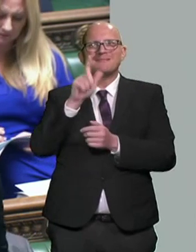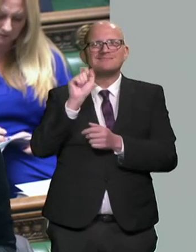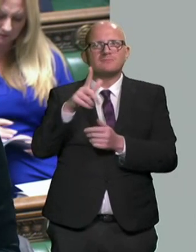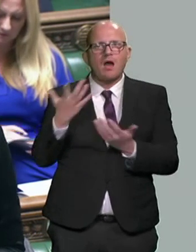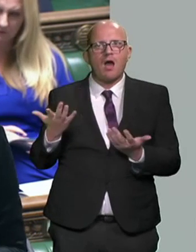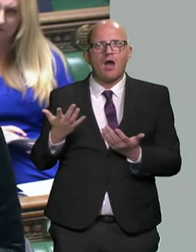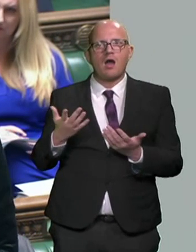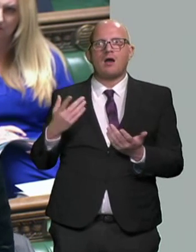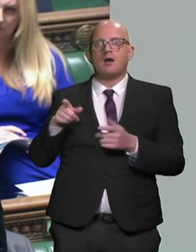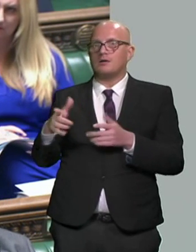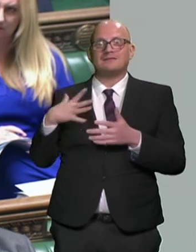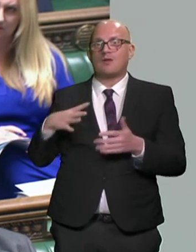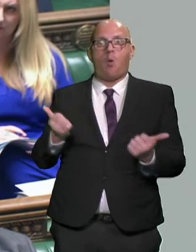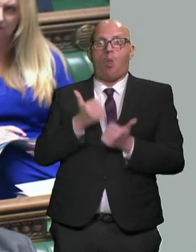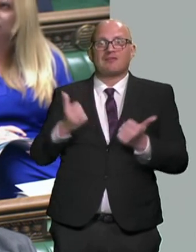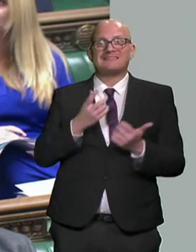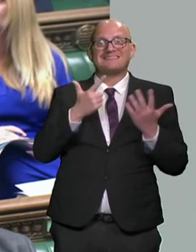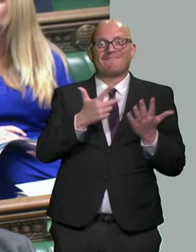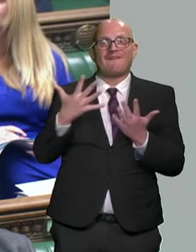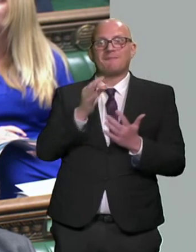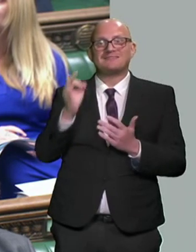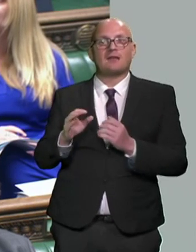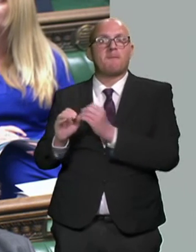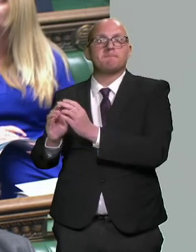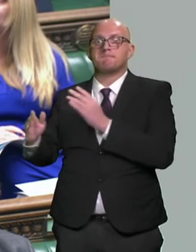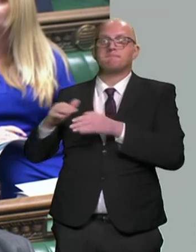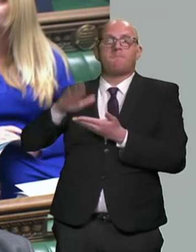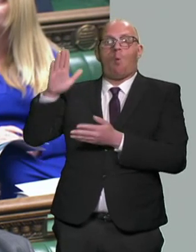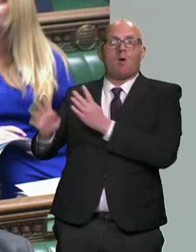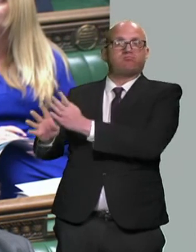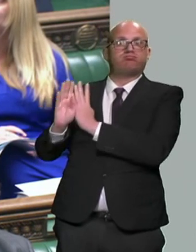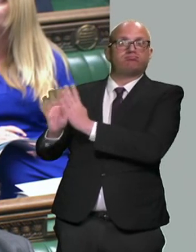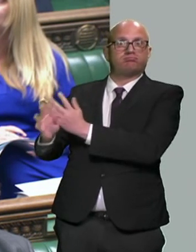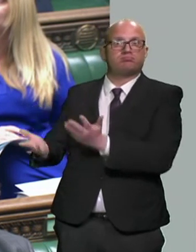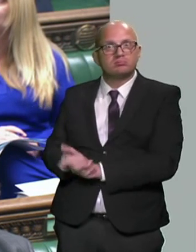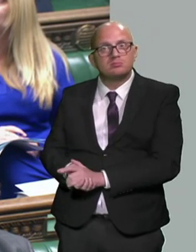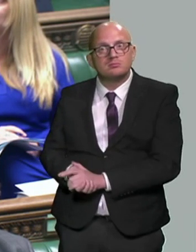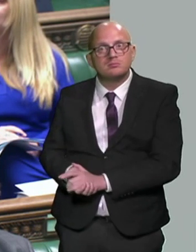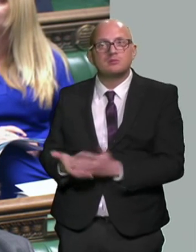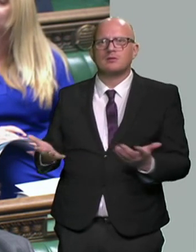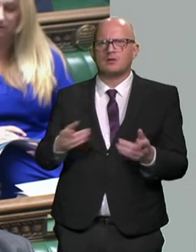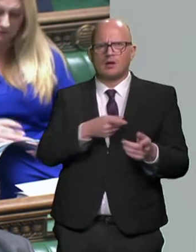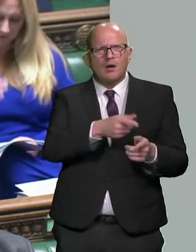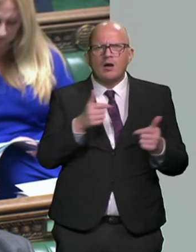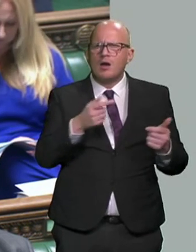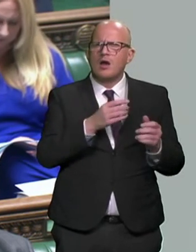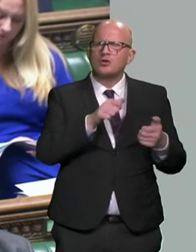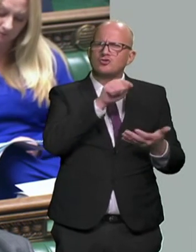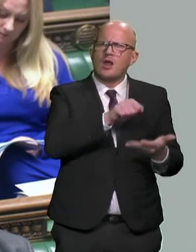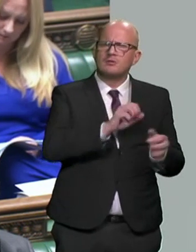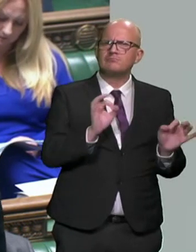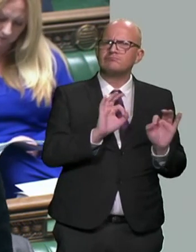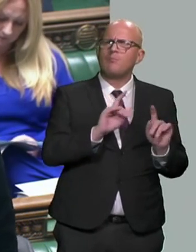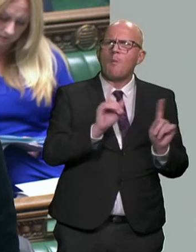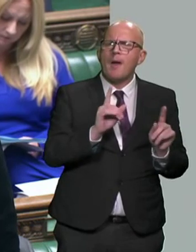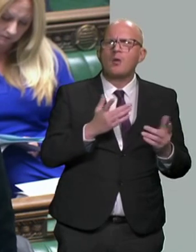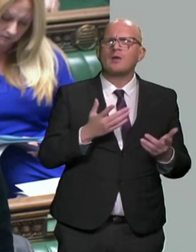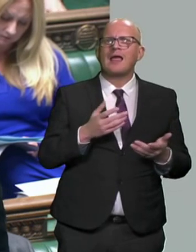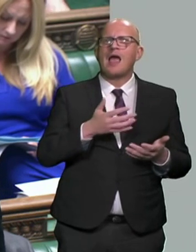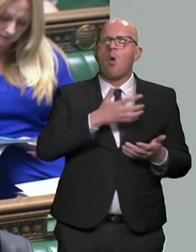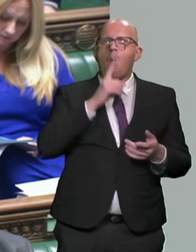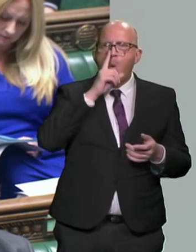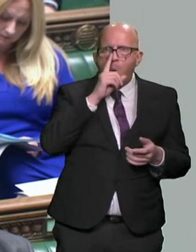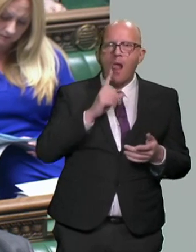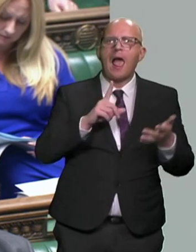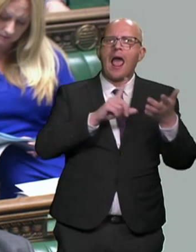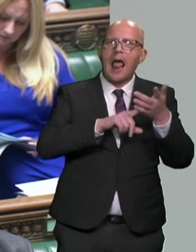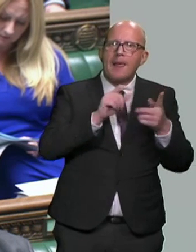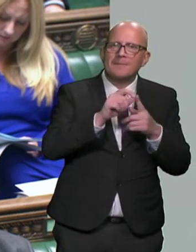That was before the prices that we are seeing now. There was nothing either from the Chancellor for customers using heating oil or LPG, who must fill up by the tank.